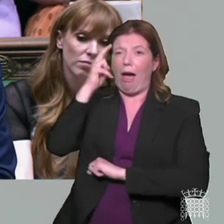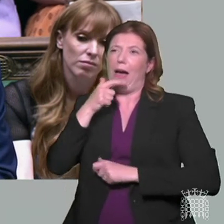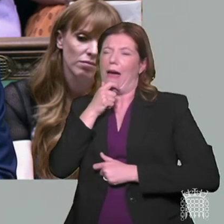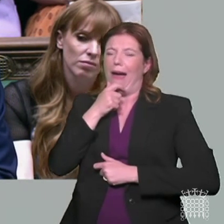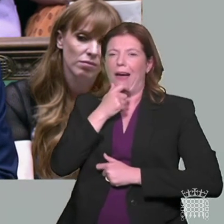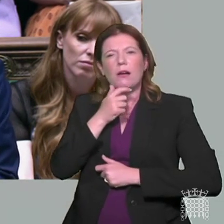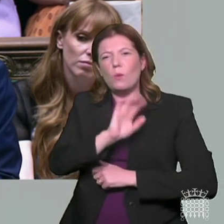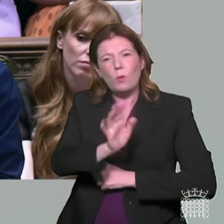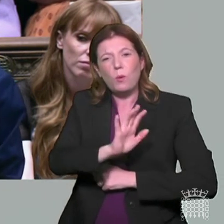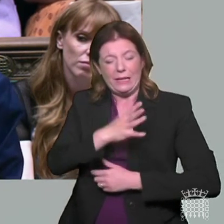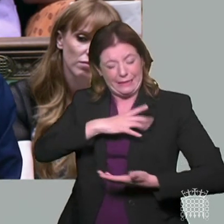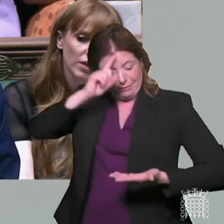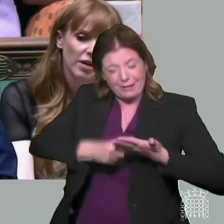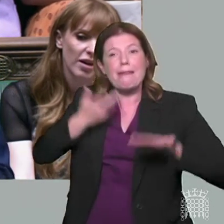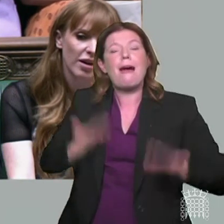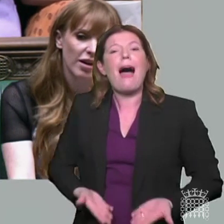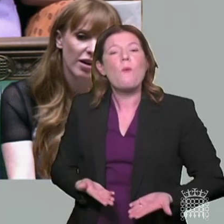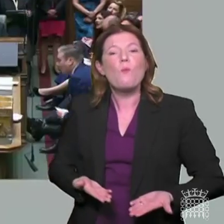It is time to make his mind up.